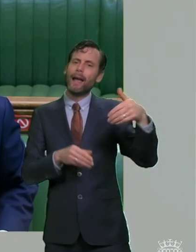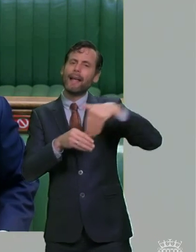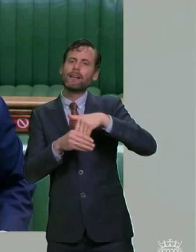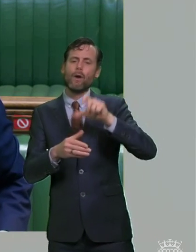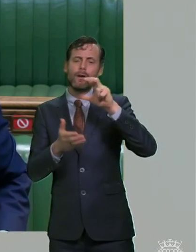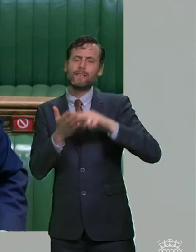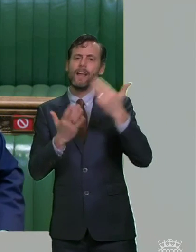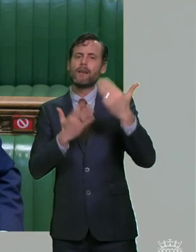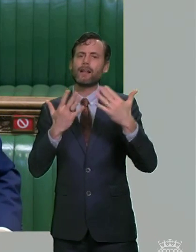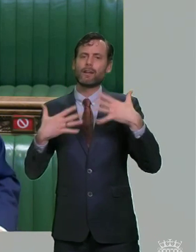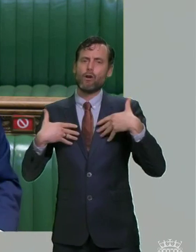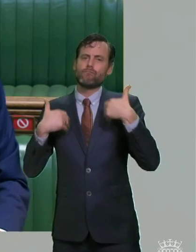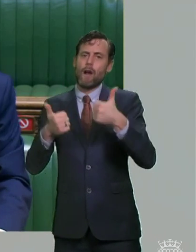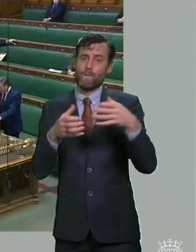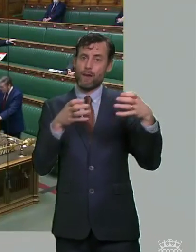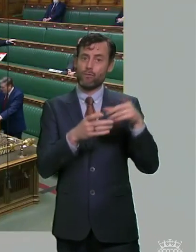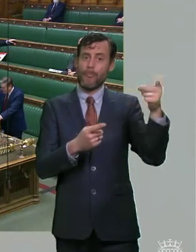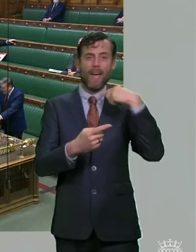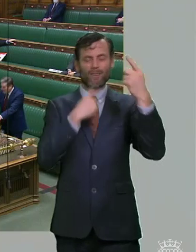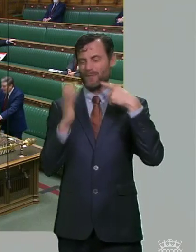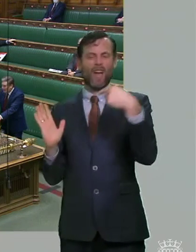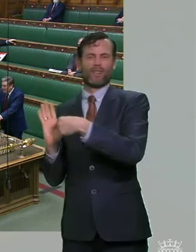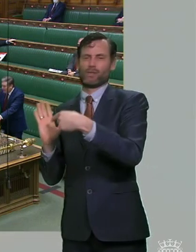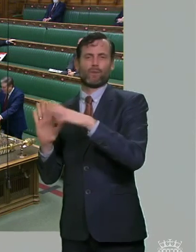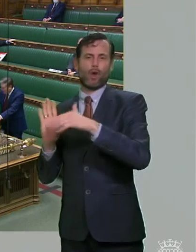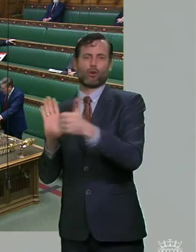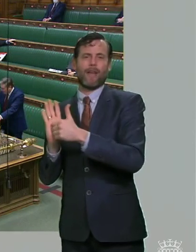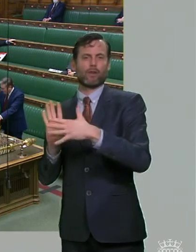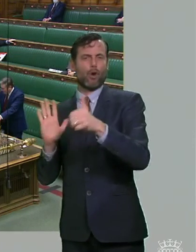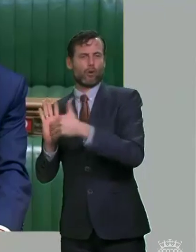Perhaps the Prime Minister should have a word with them.